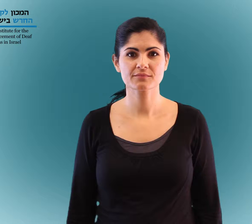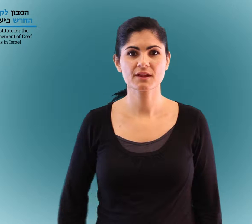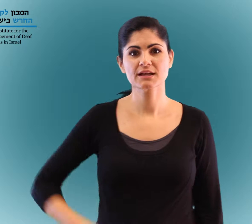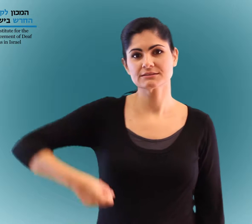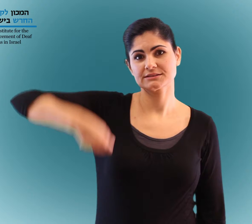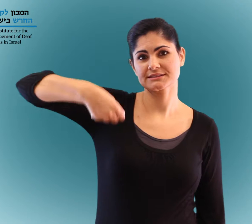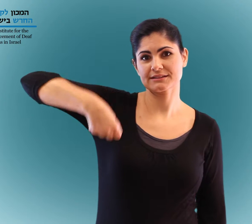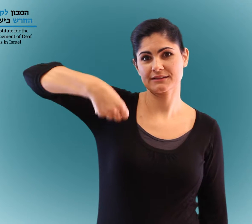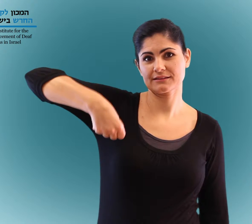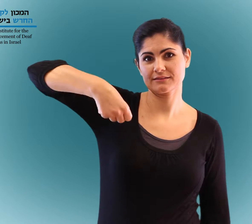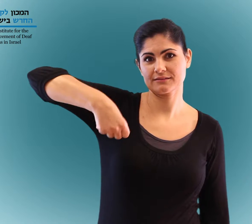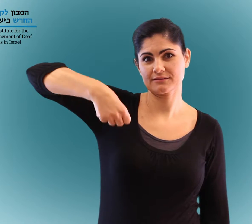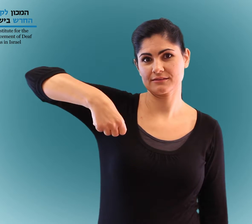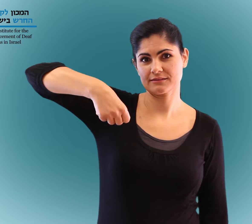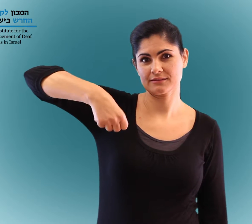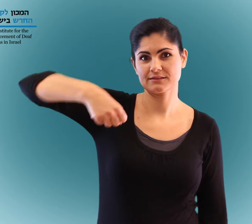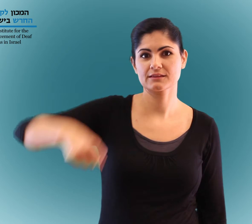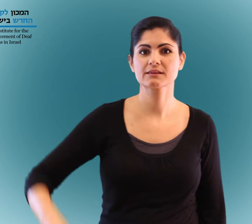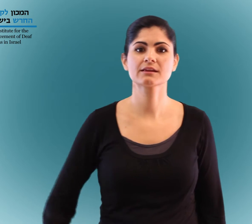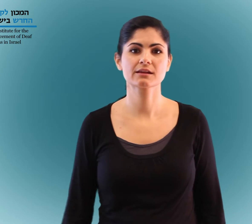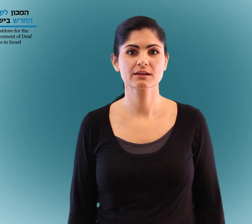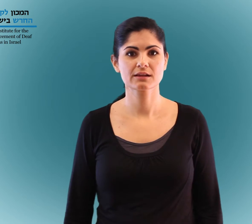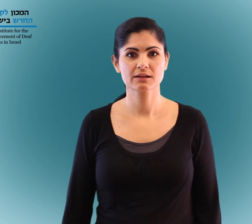שקית